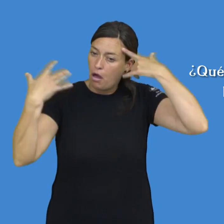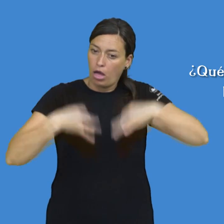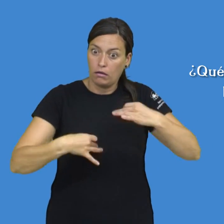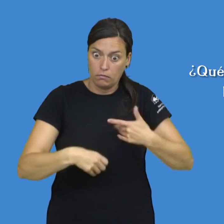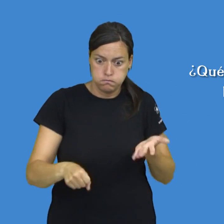normal